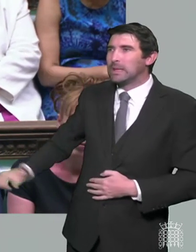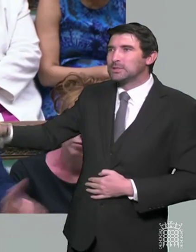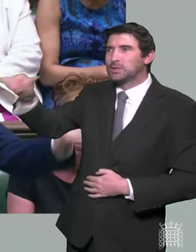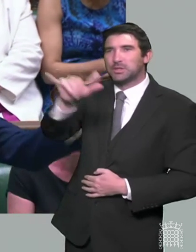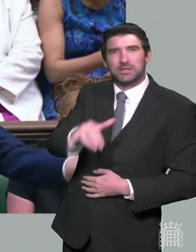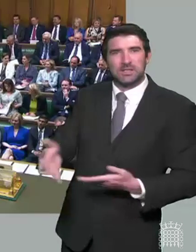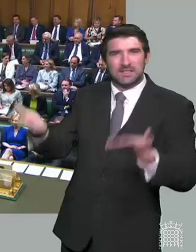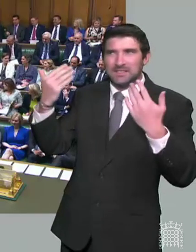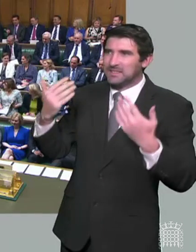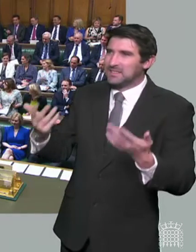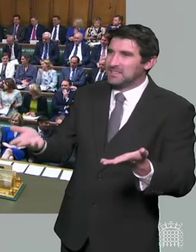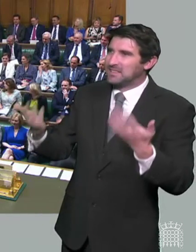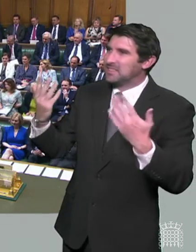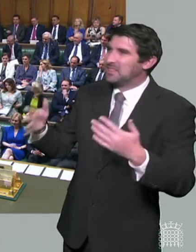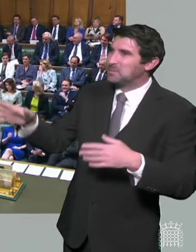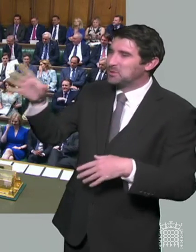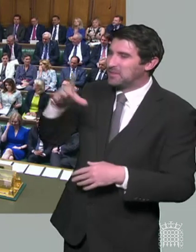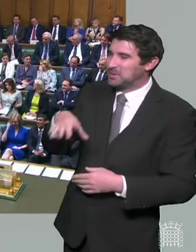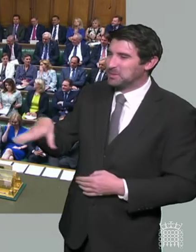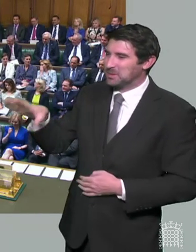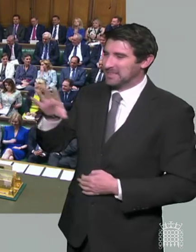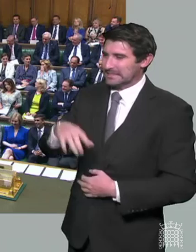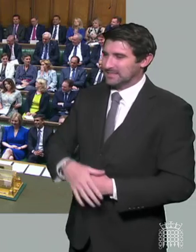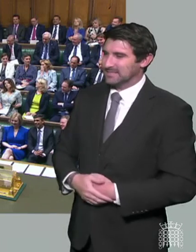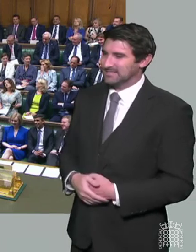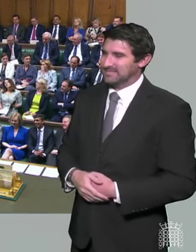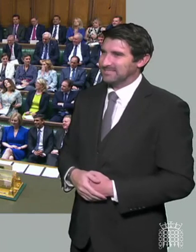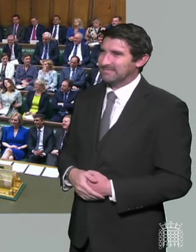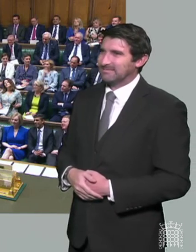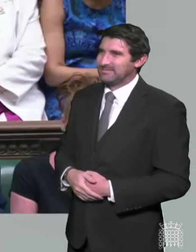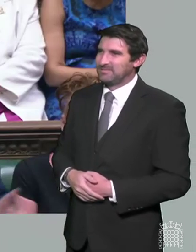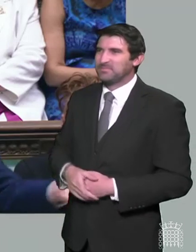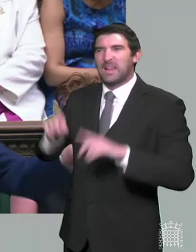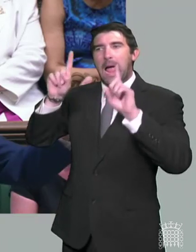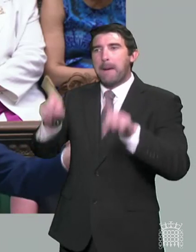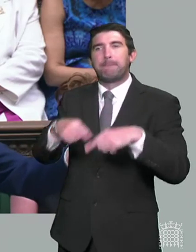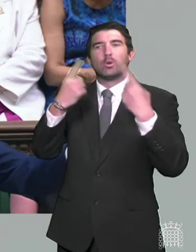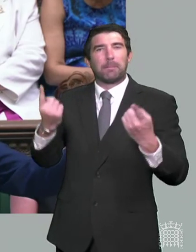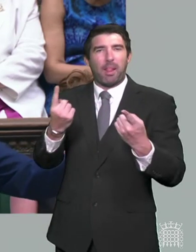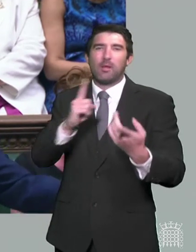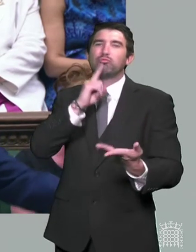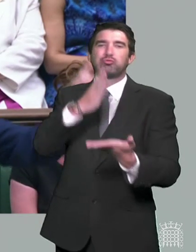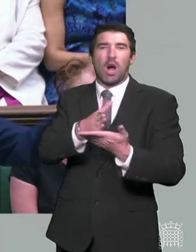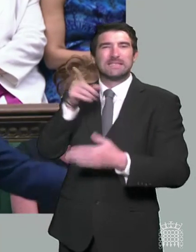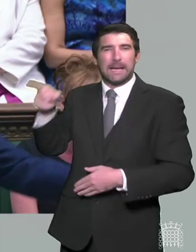“Can’t win back trust.” Anybody owning up?